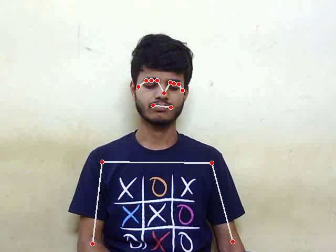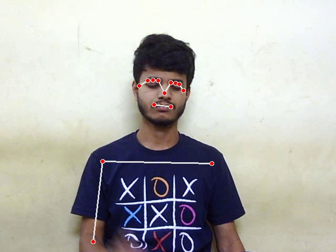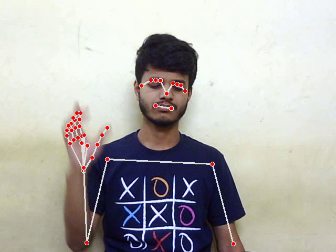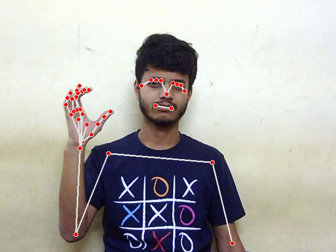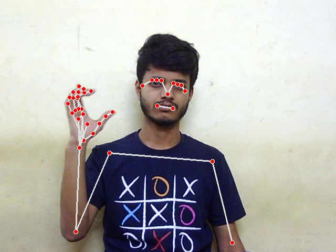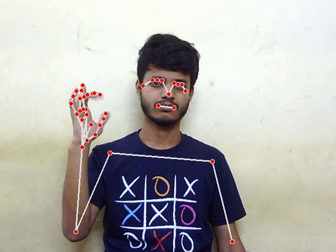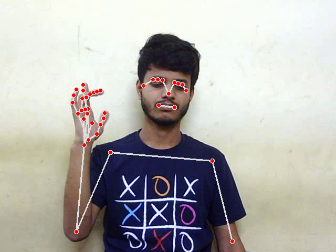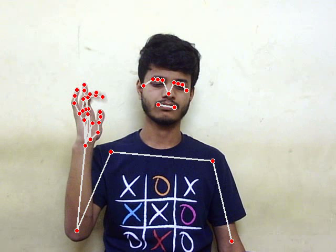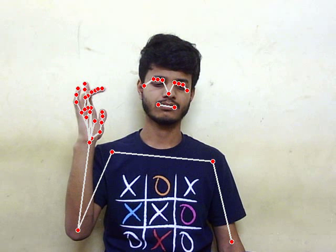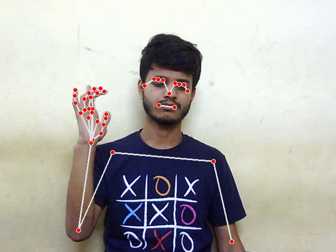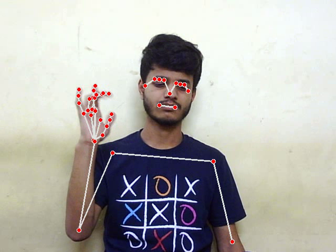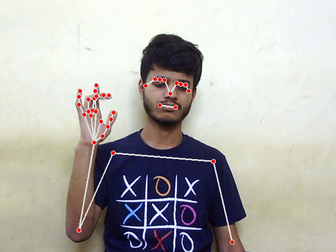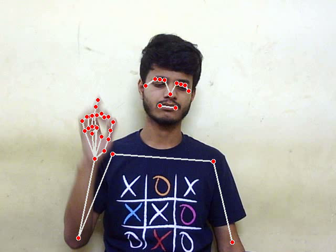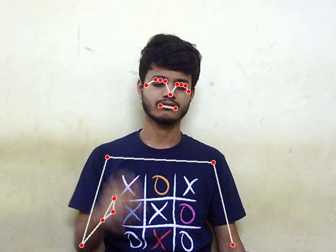why